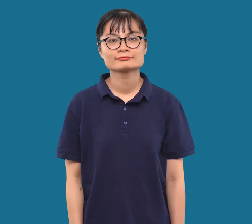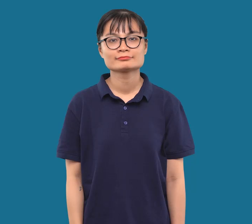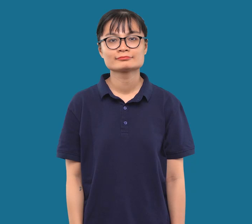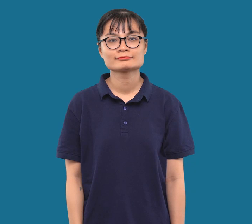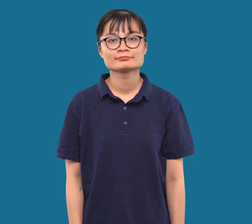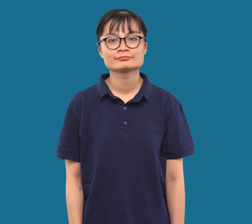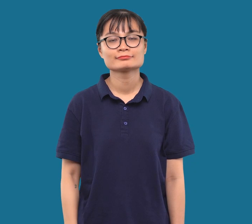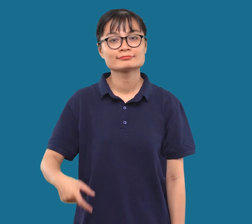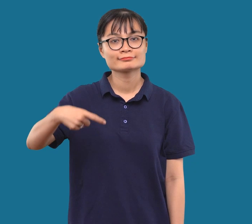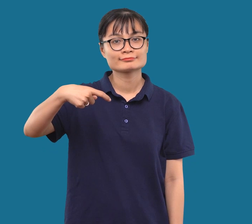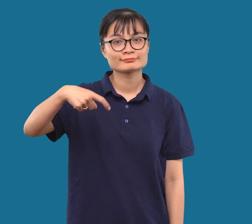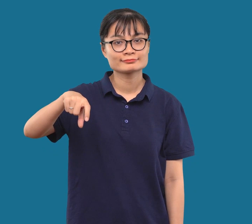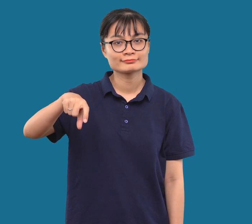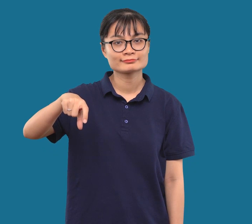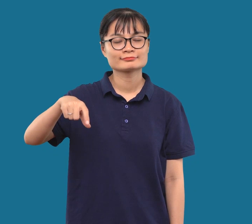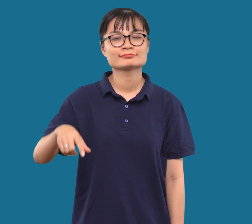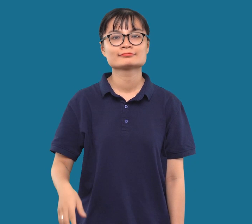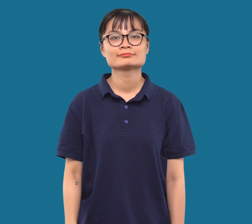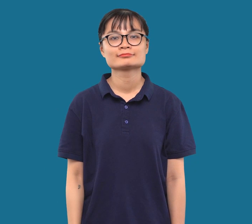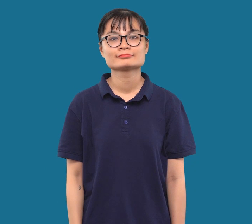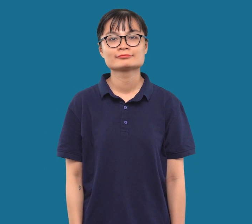q